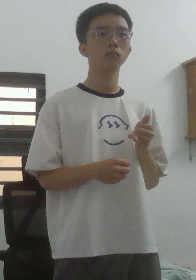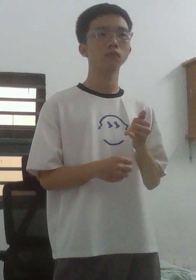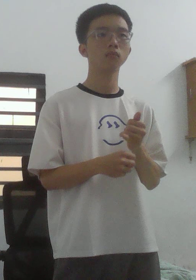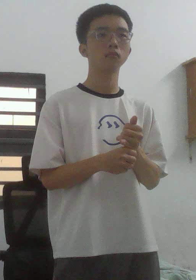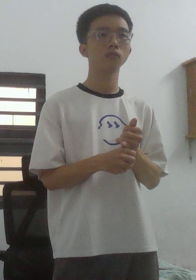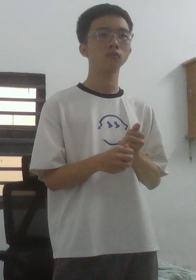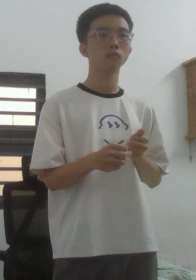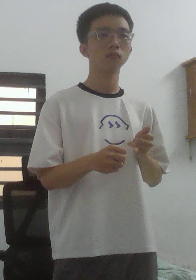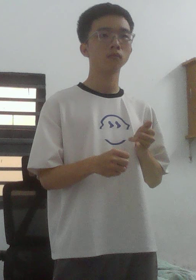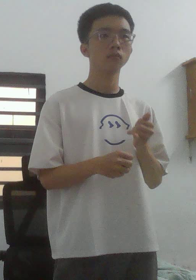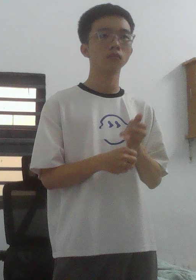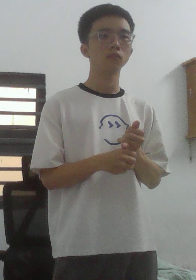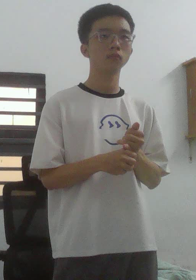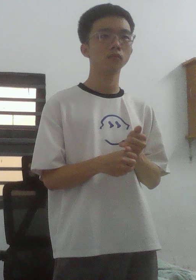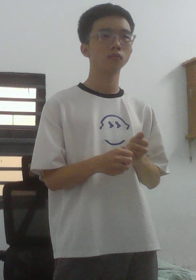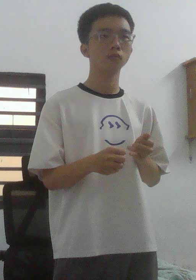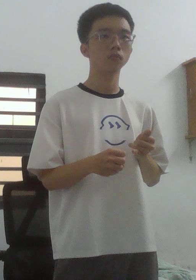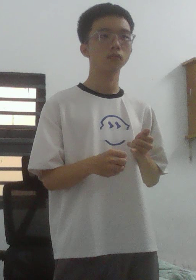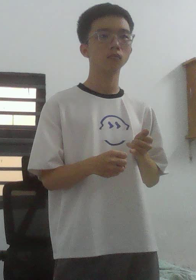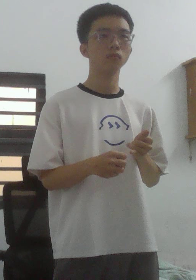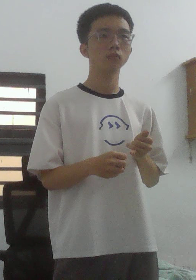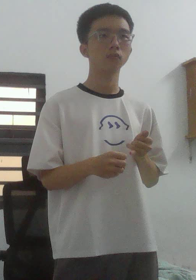cuoi nam